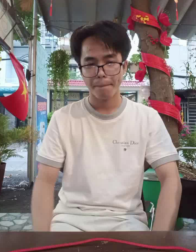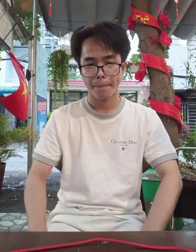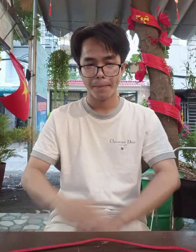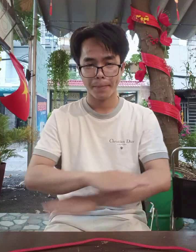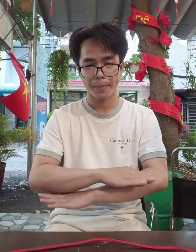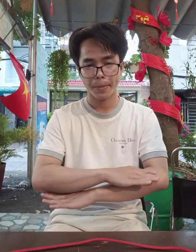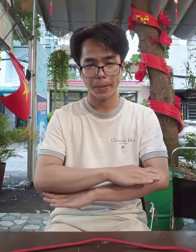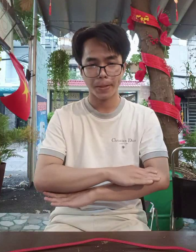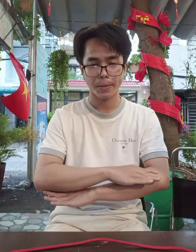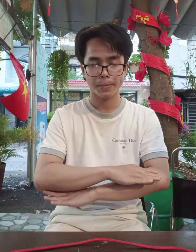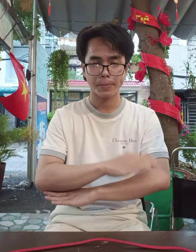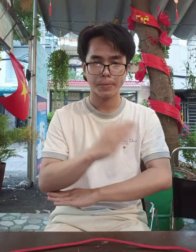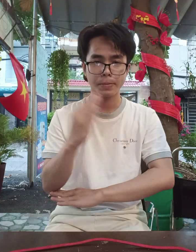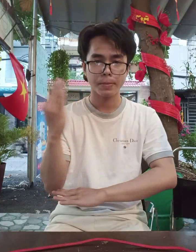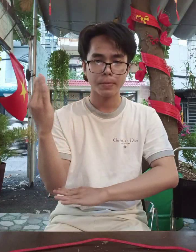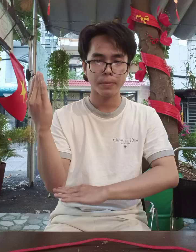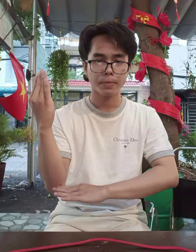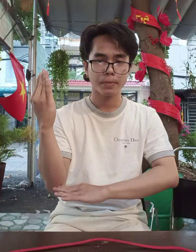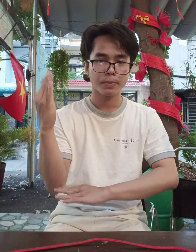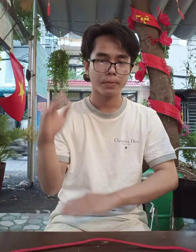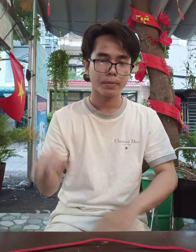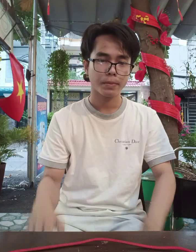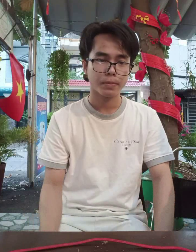buoi sang